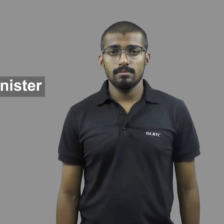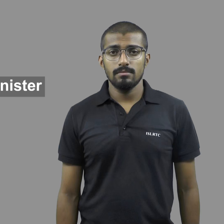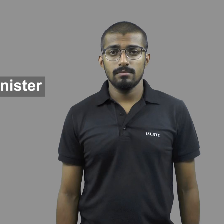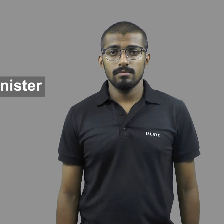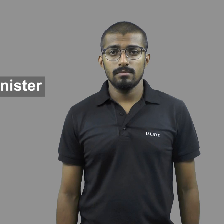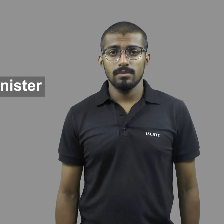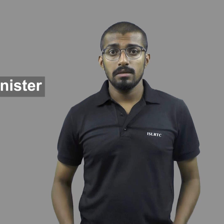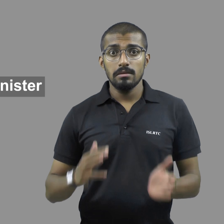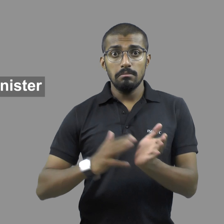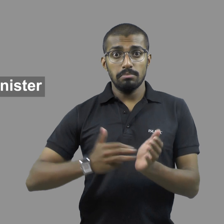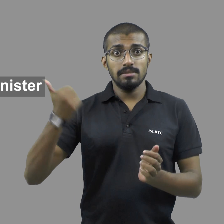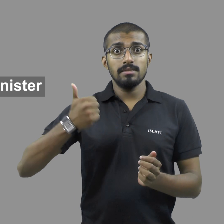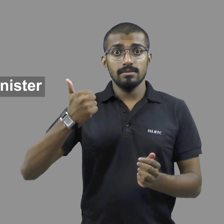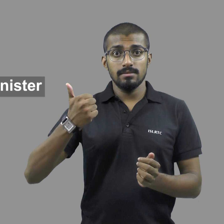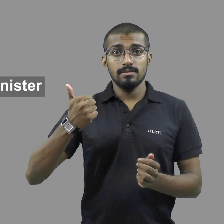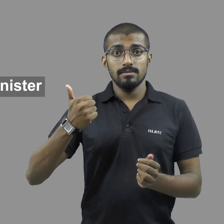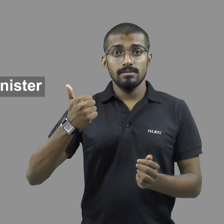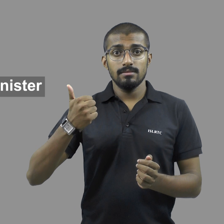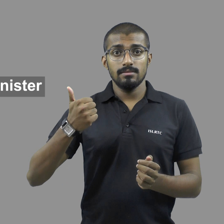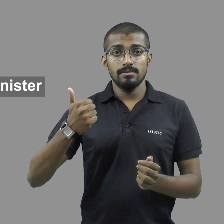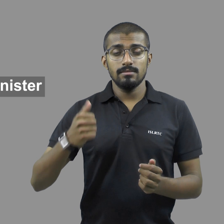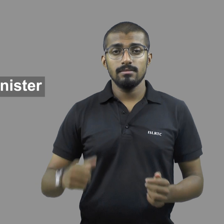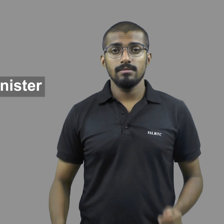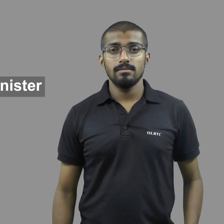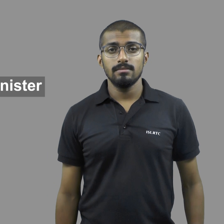Minister